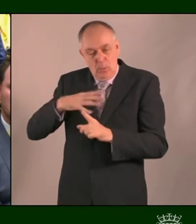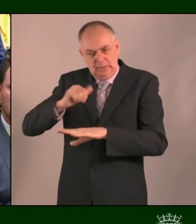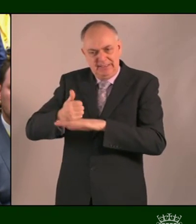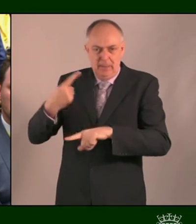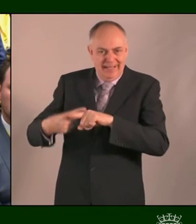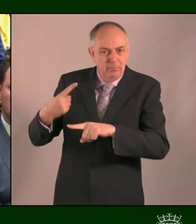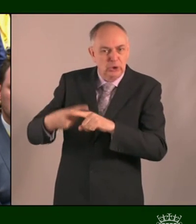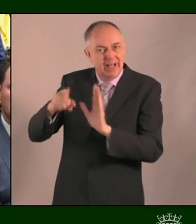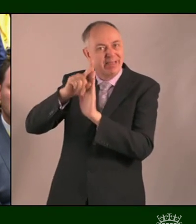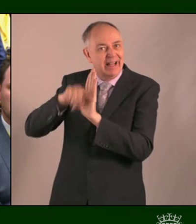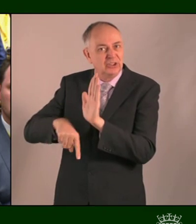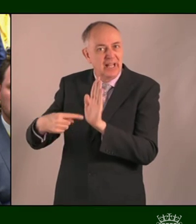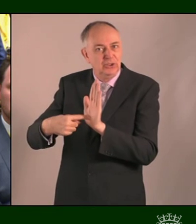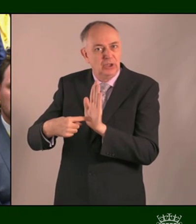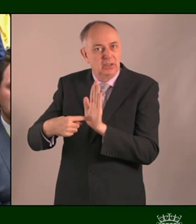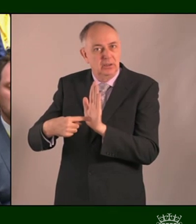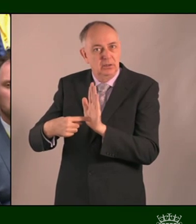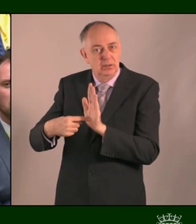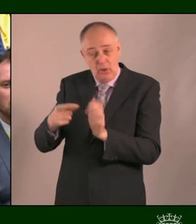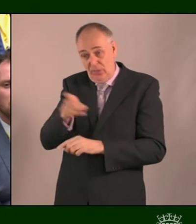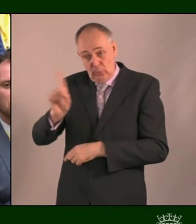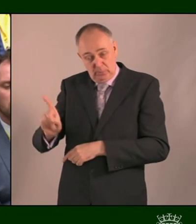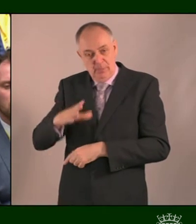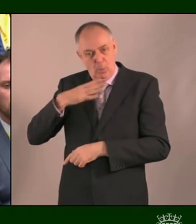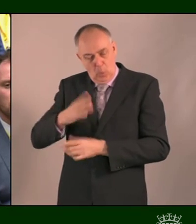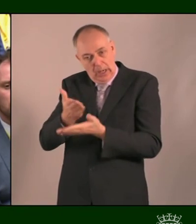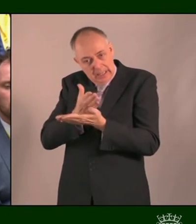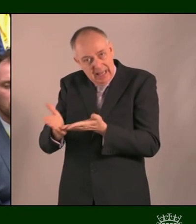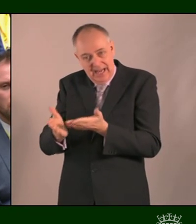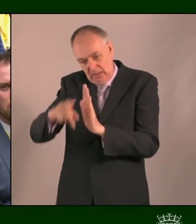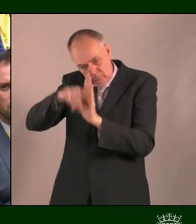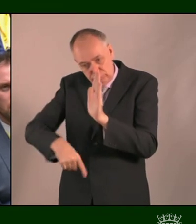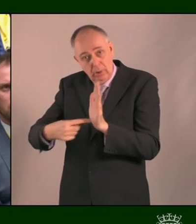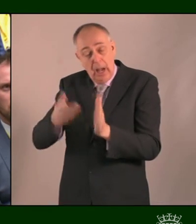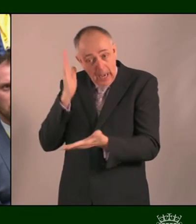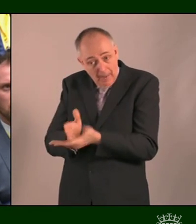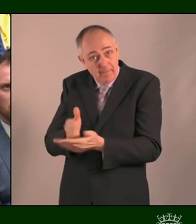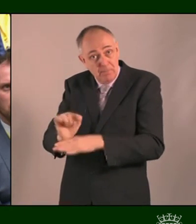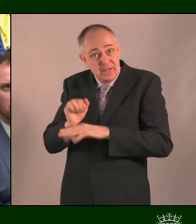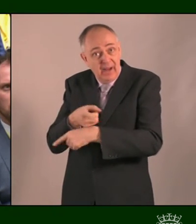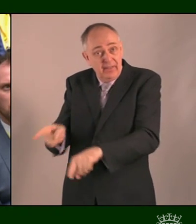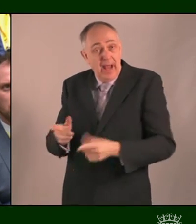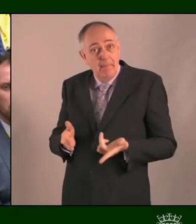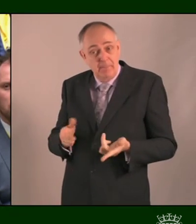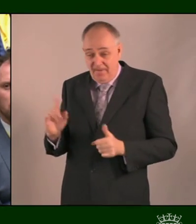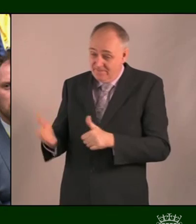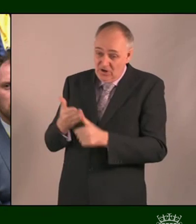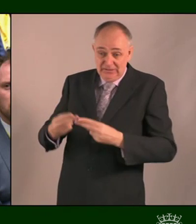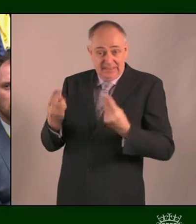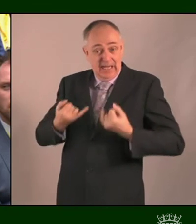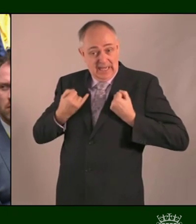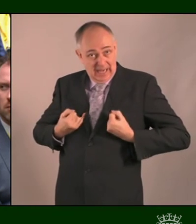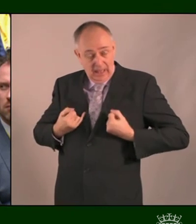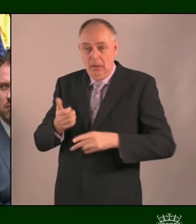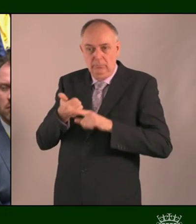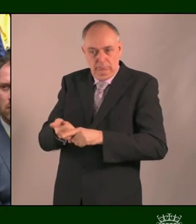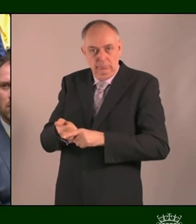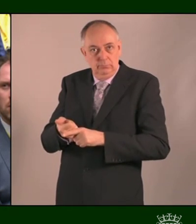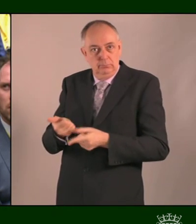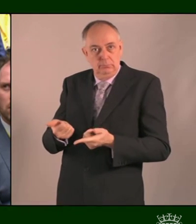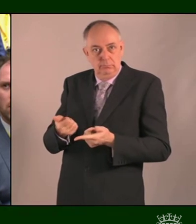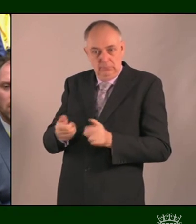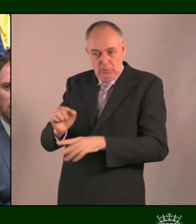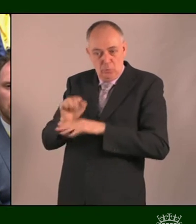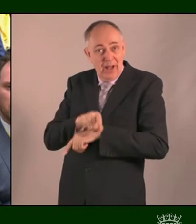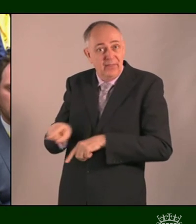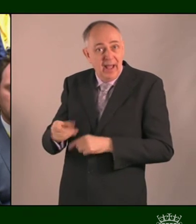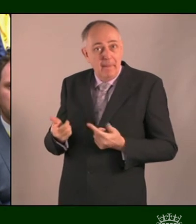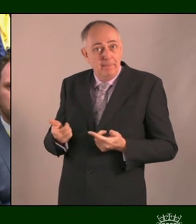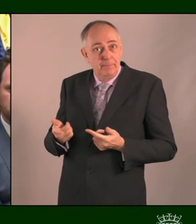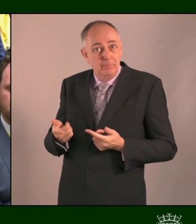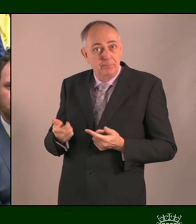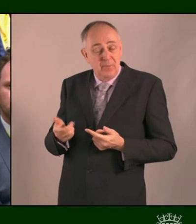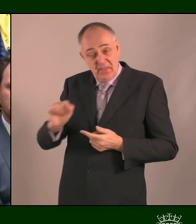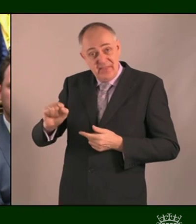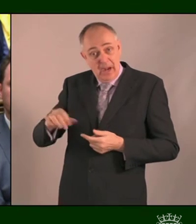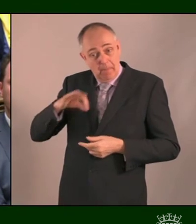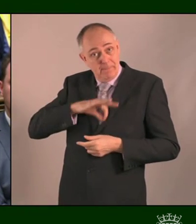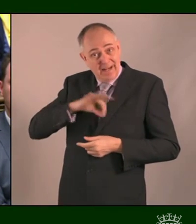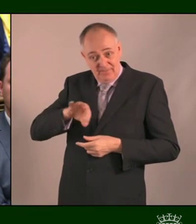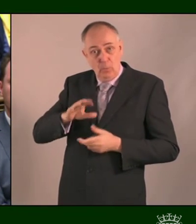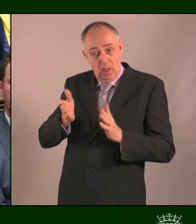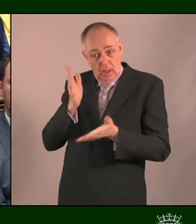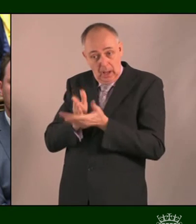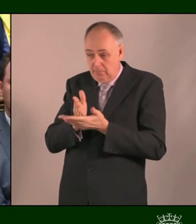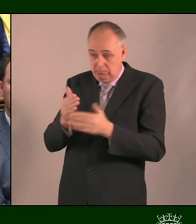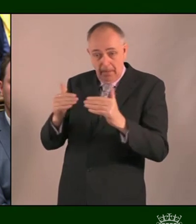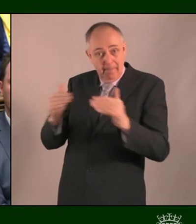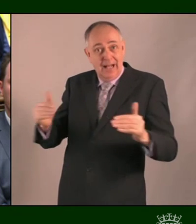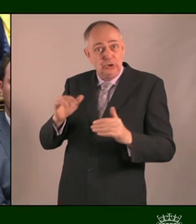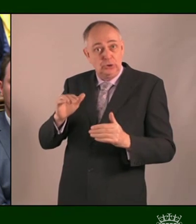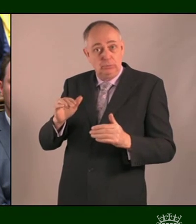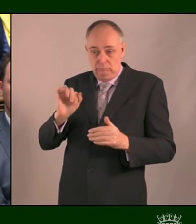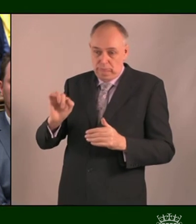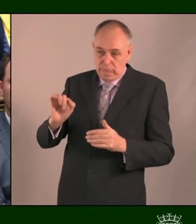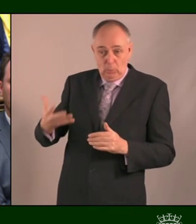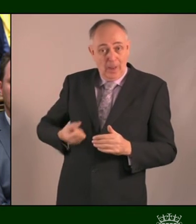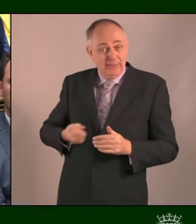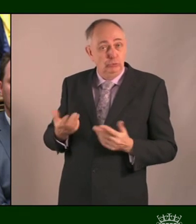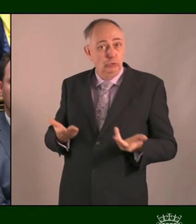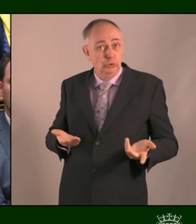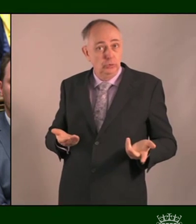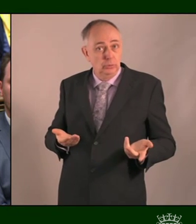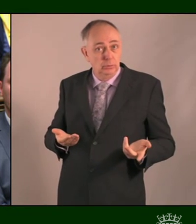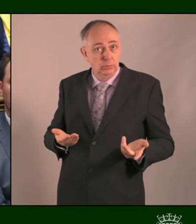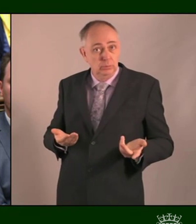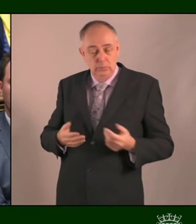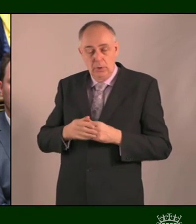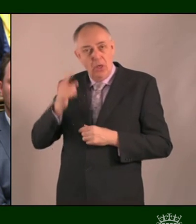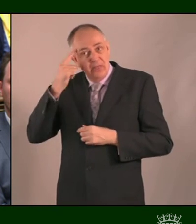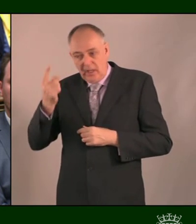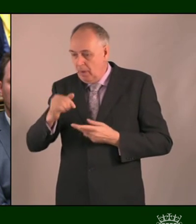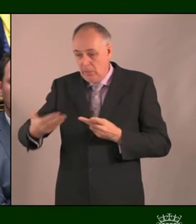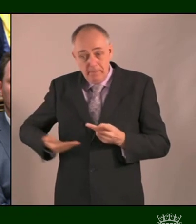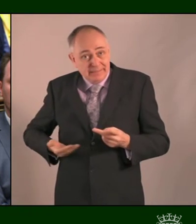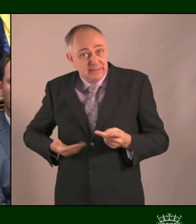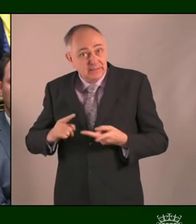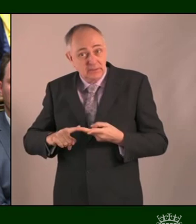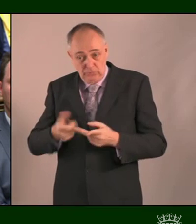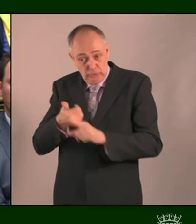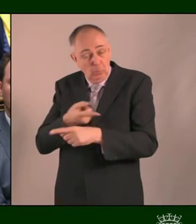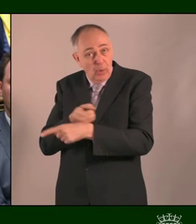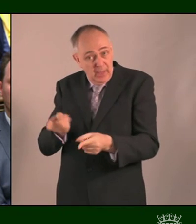Will he give the clarification that all workers will be fully protected from the first day of sickness, that those payments should be up to the level of the real living wage and that there will be emergency legislation to guarantee that staff who are asked to self-isolate, and their businesses, are fully supported?